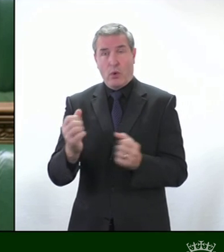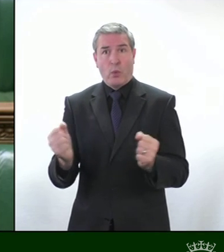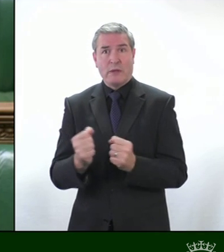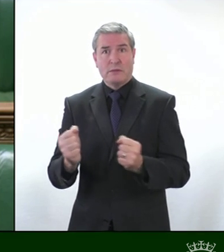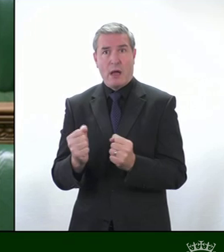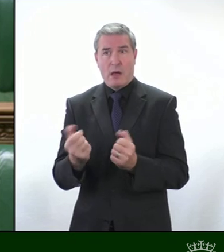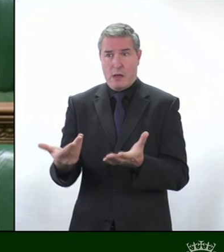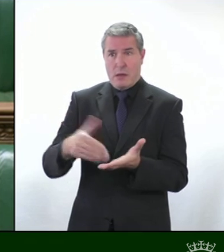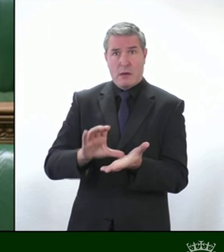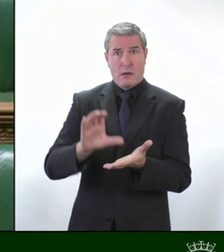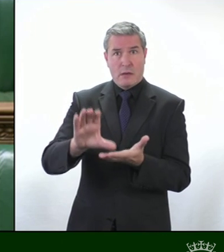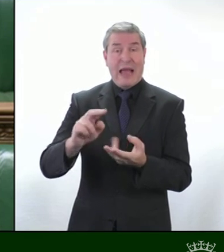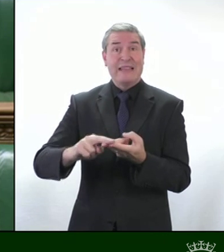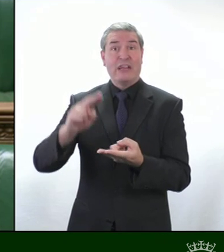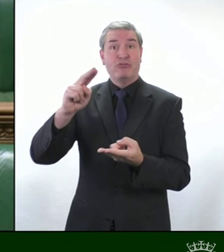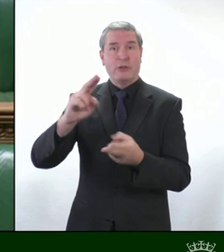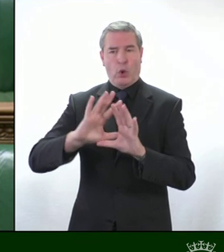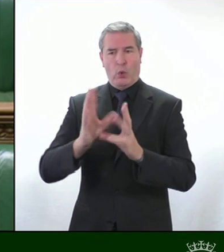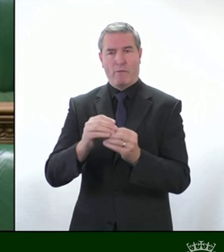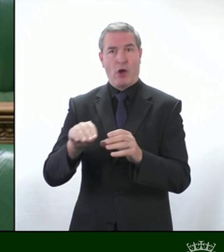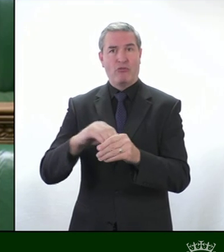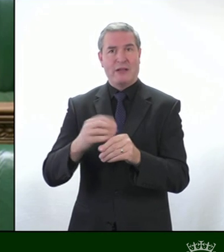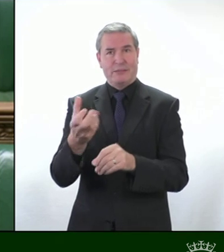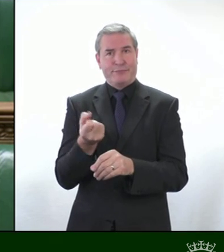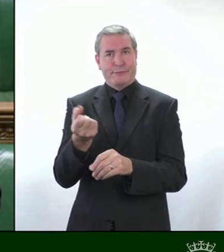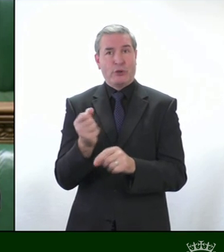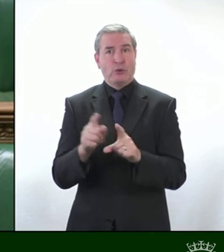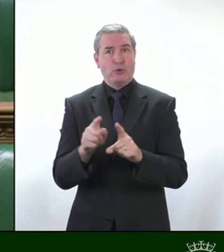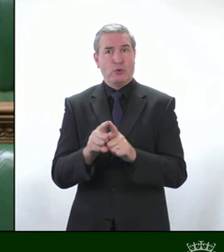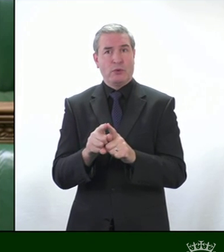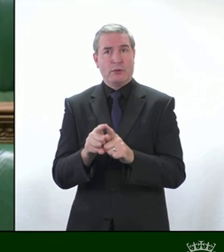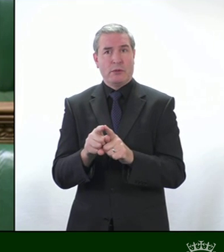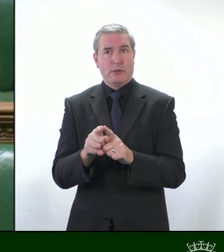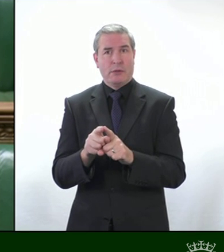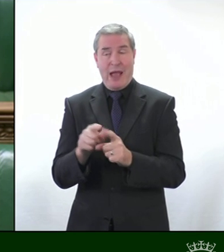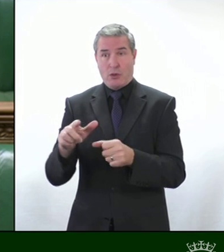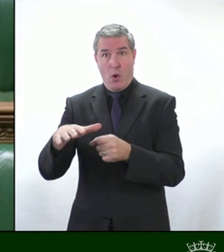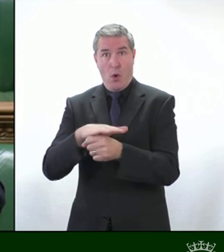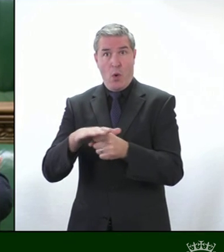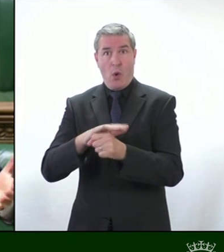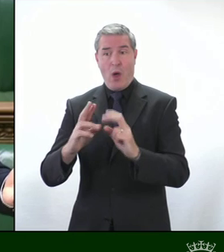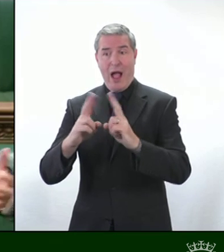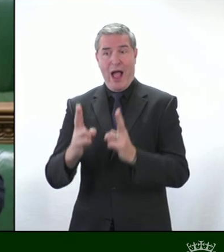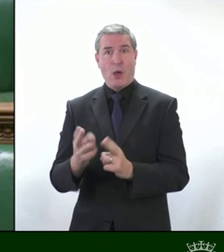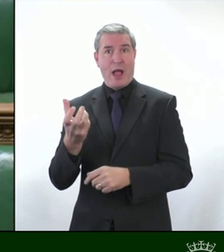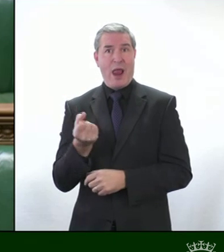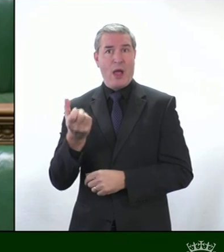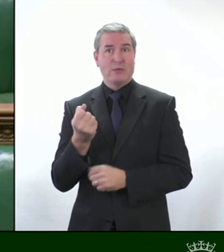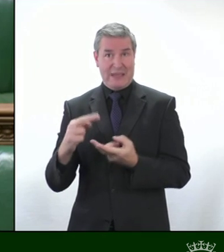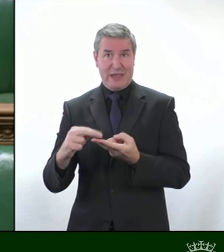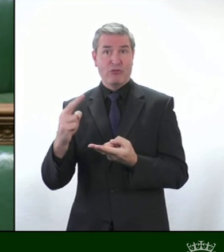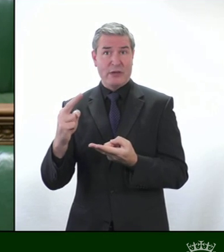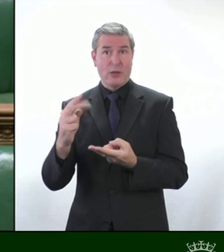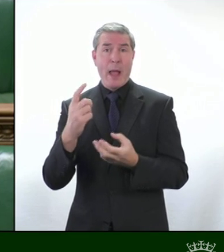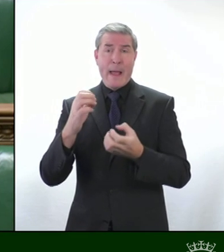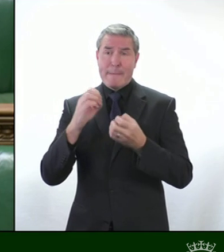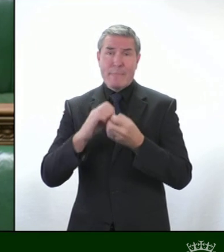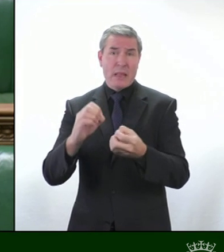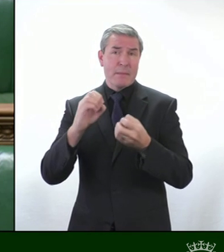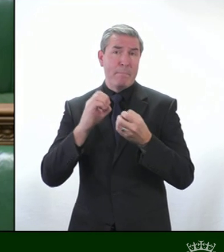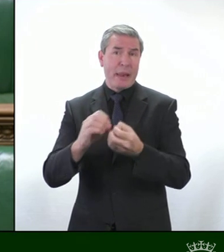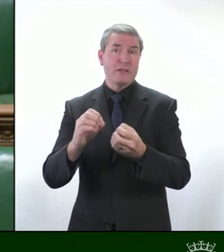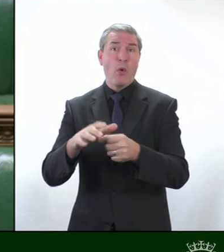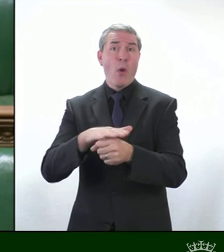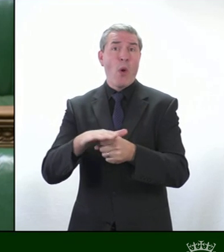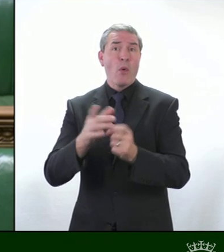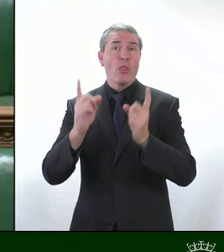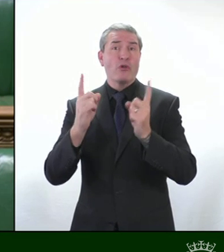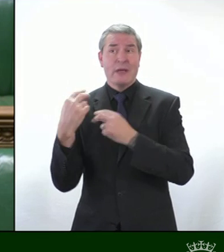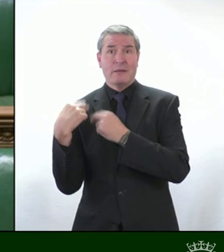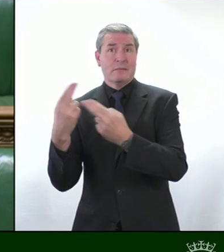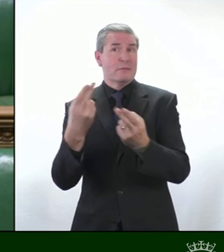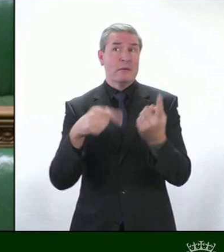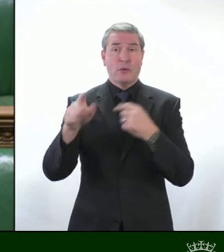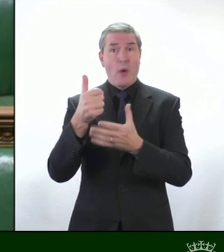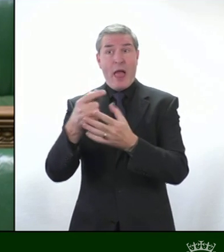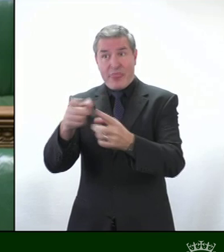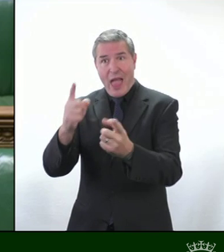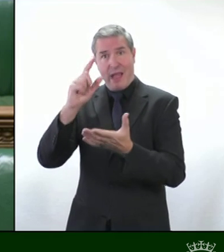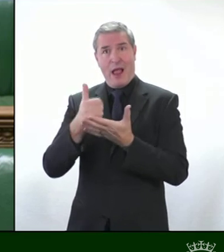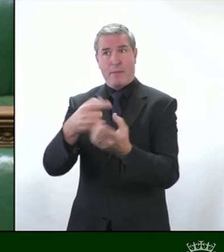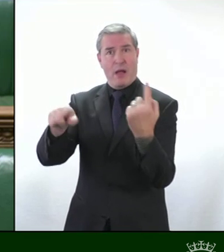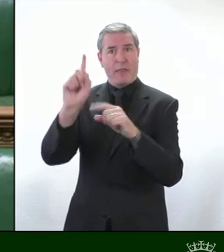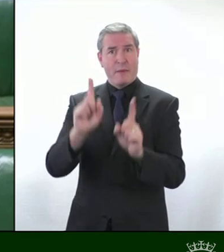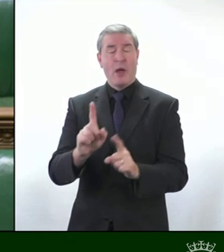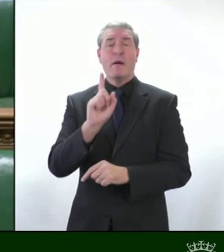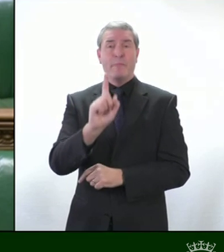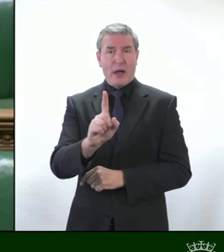We have increased universal credit, as I just mentioned to the House, increased the local housing allowance and provided billions more to local authorities to help those who are hardest to reach.